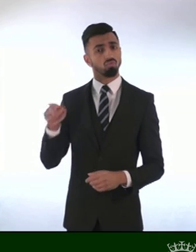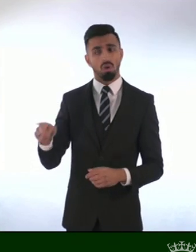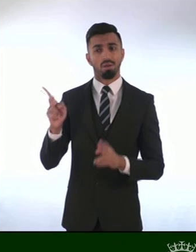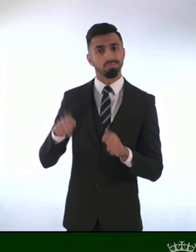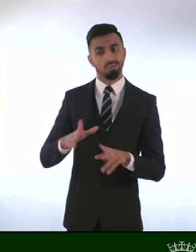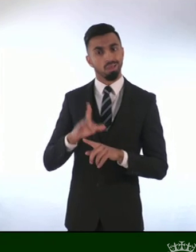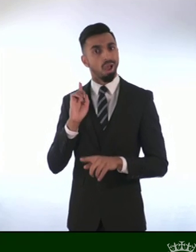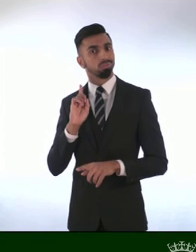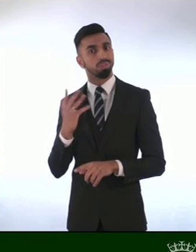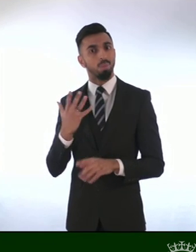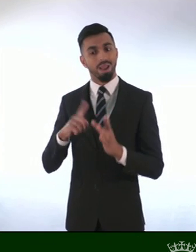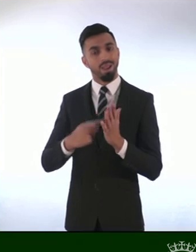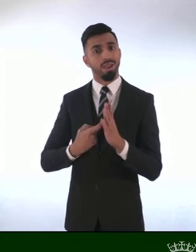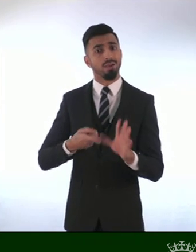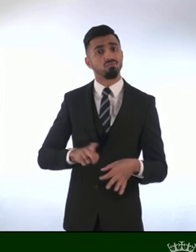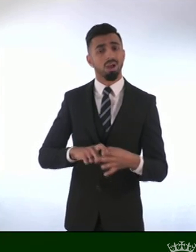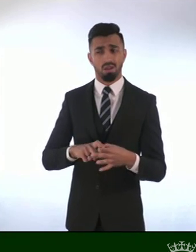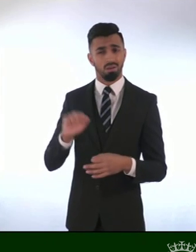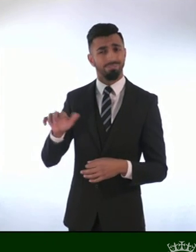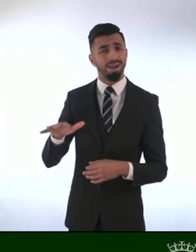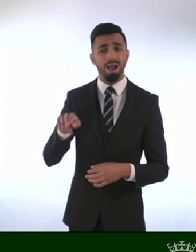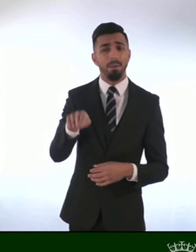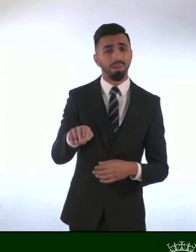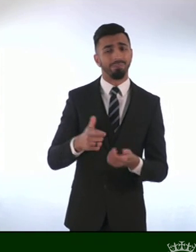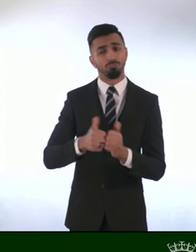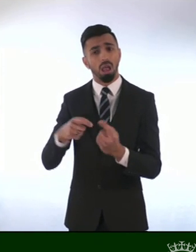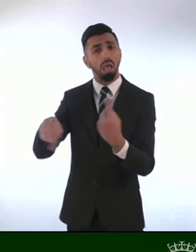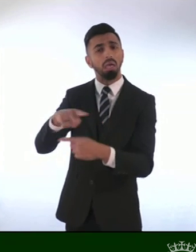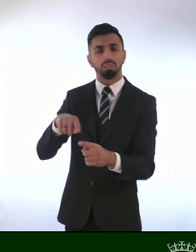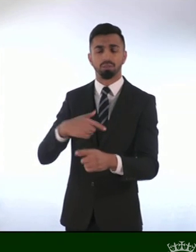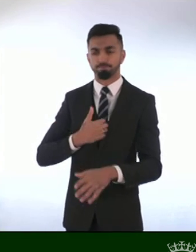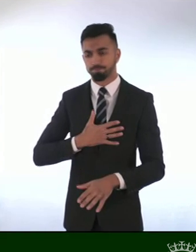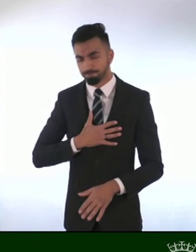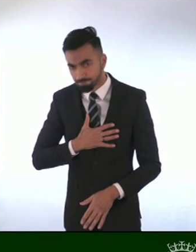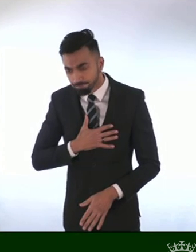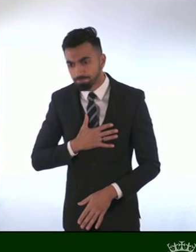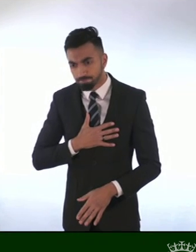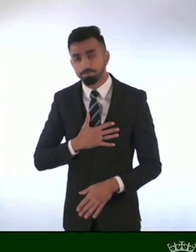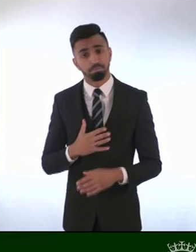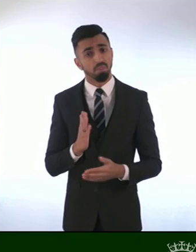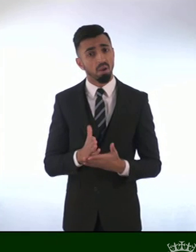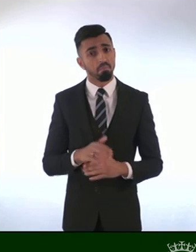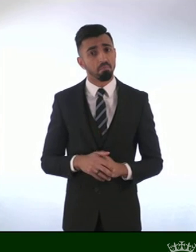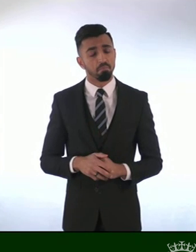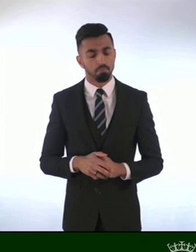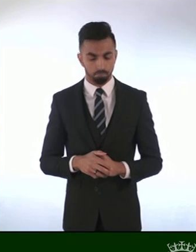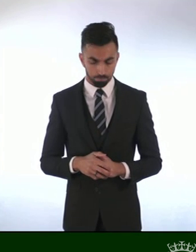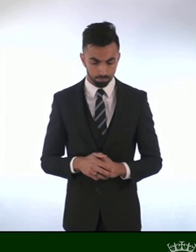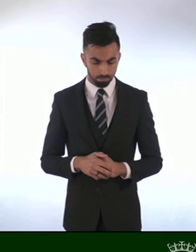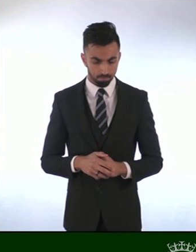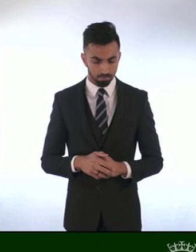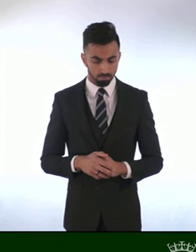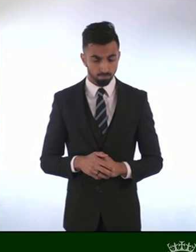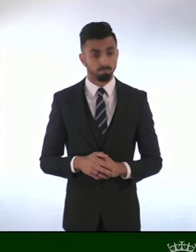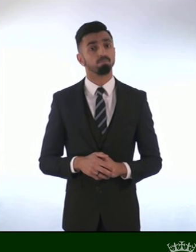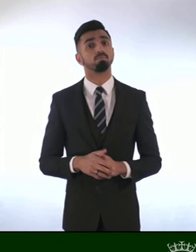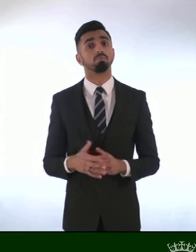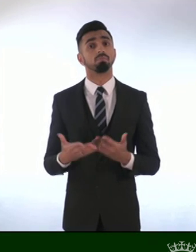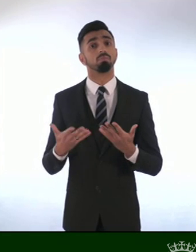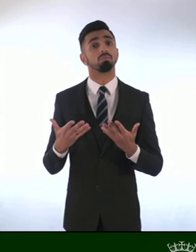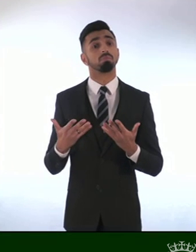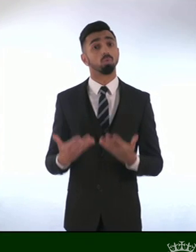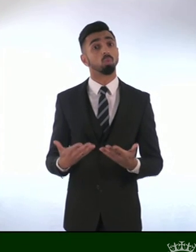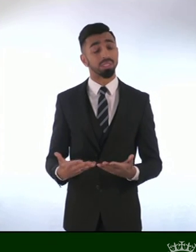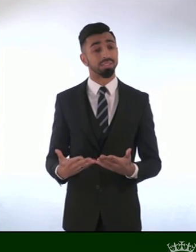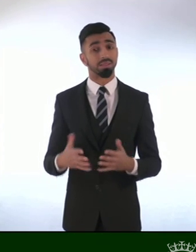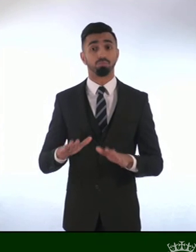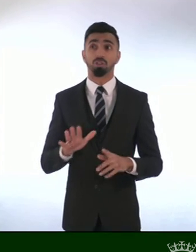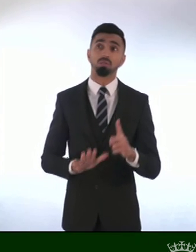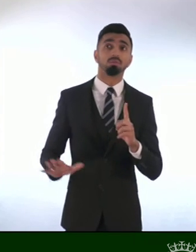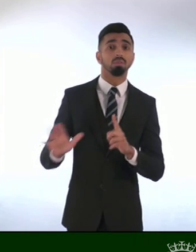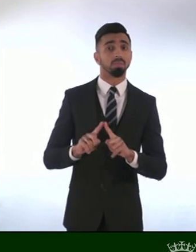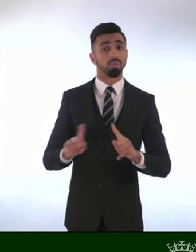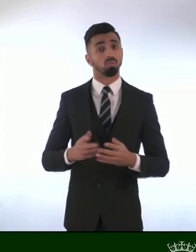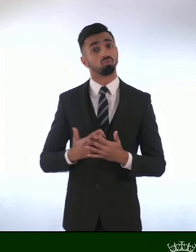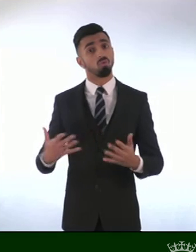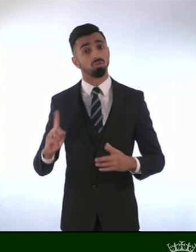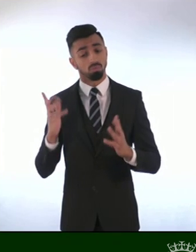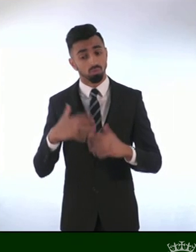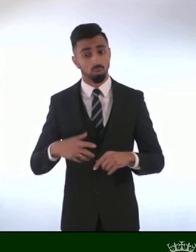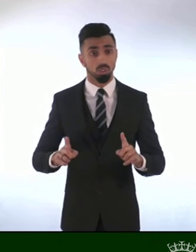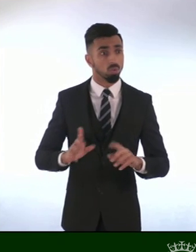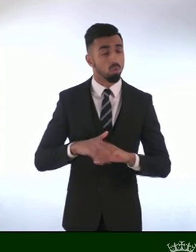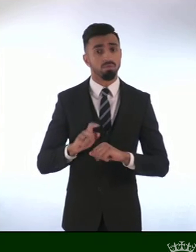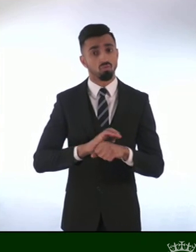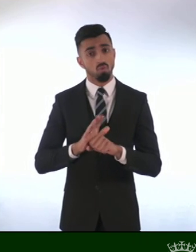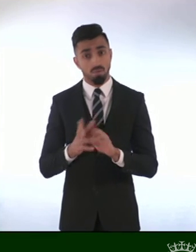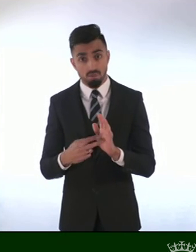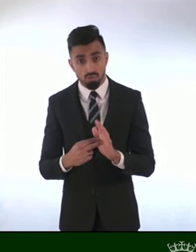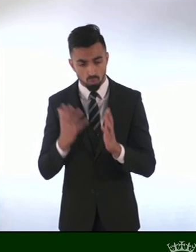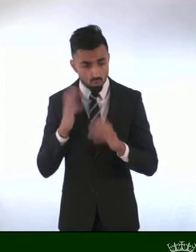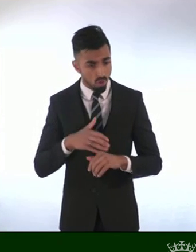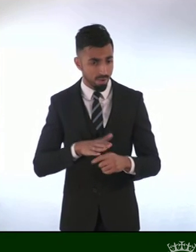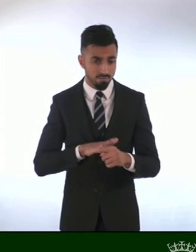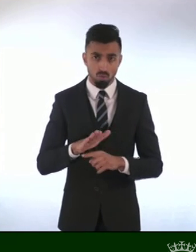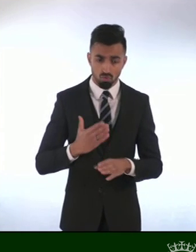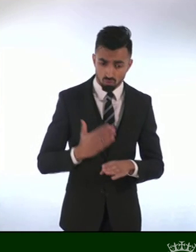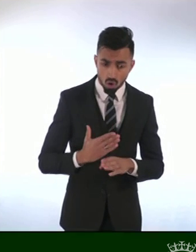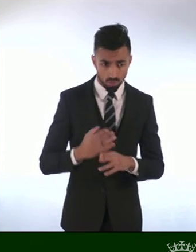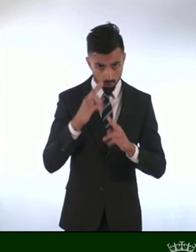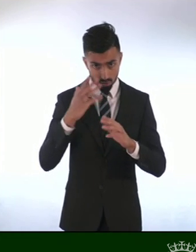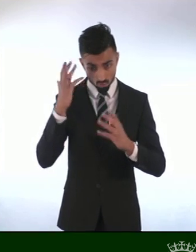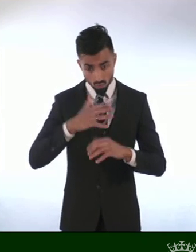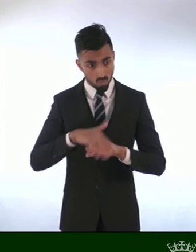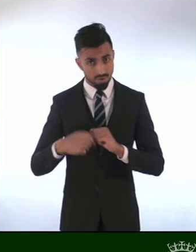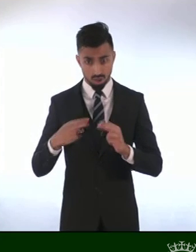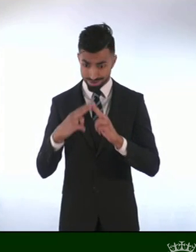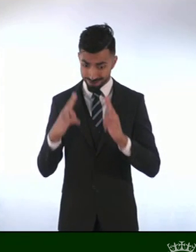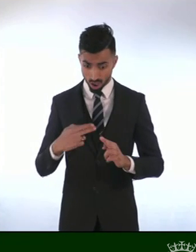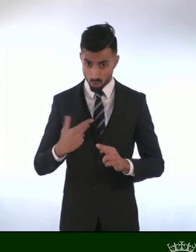Our thoughts are with her family and friends. Today people are mourning the loss of loved ones, and many more will be suffering from the effects of coronavirus, including those already losing work or losing their jobs who are worried about whether they can keep a roof over their head.